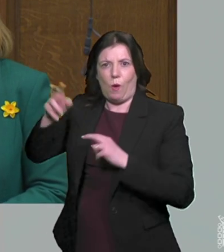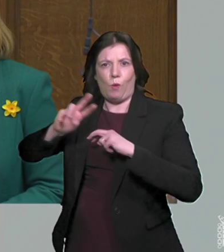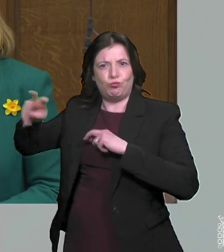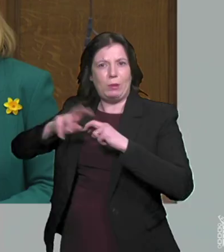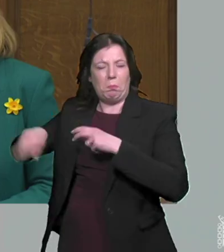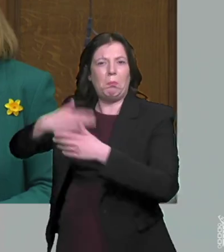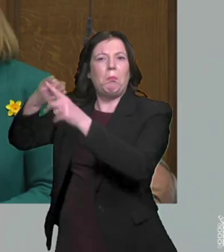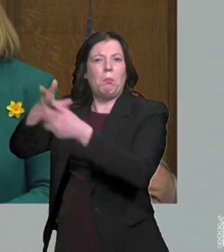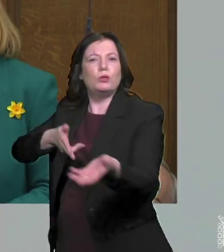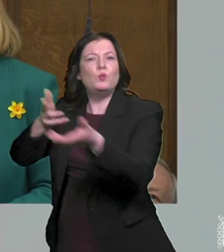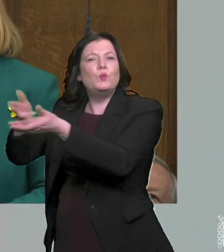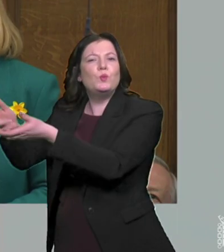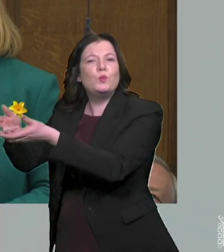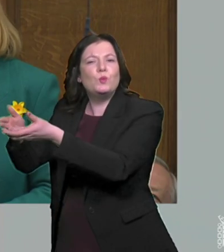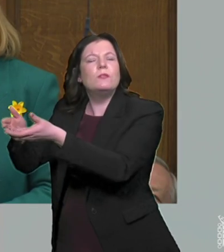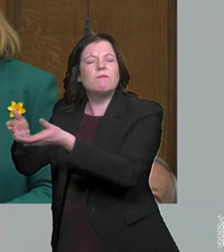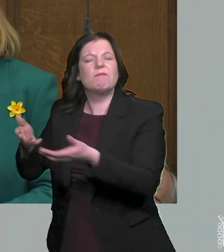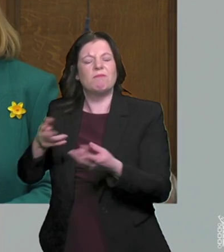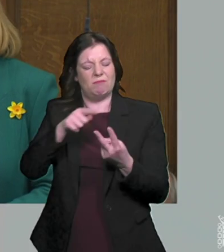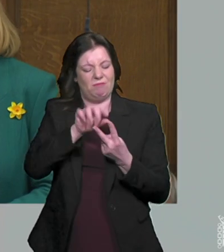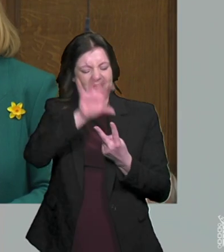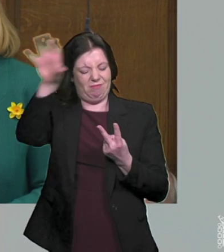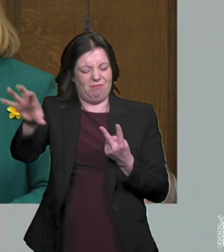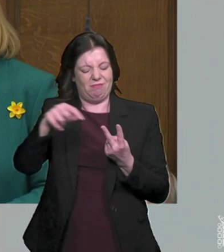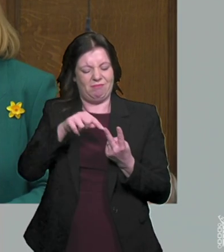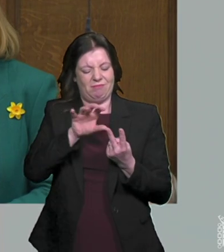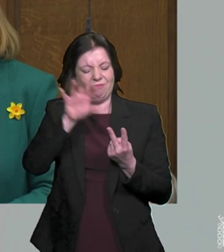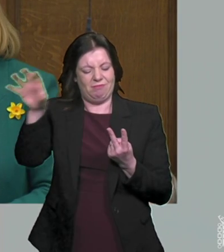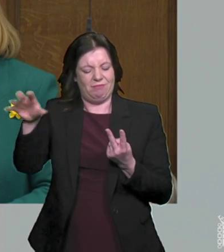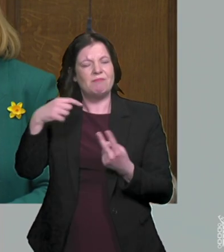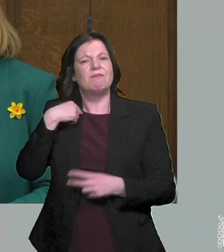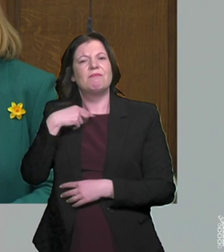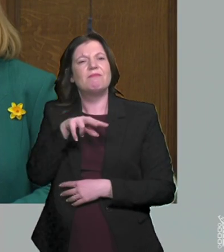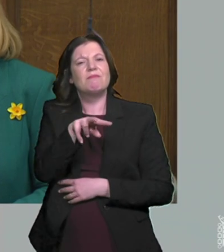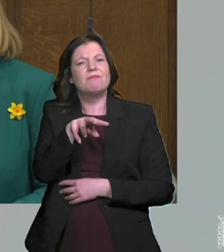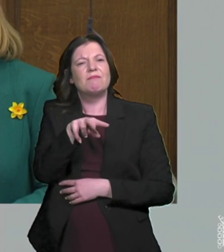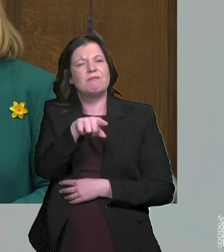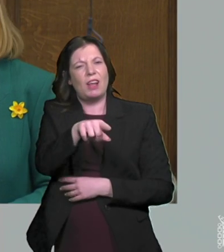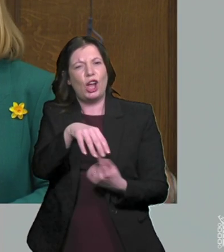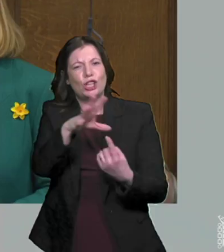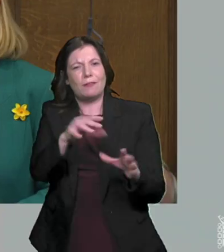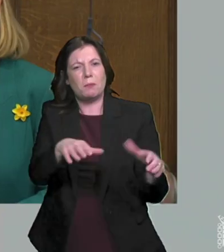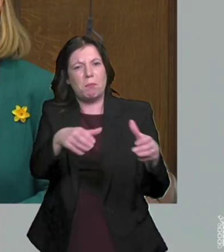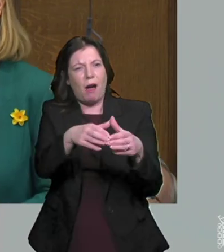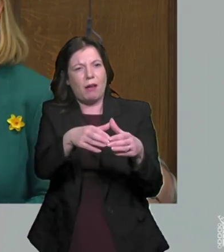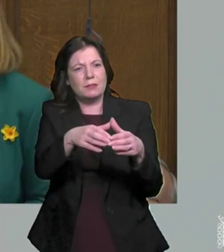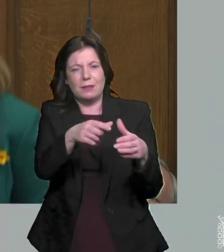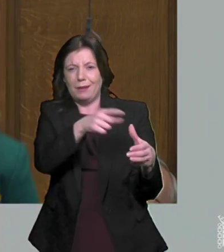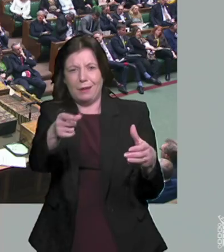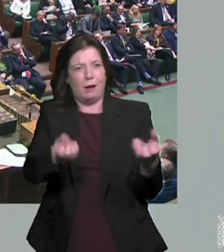Does this not demonstrate just how out of touch the Conservative party is with the cost of living crisis?